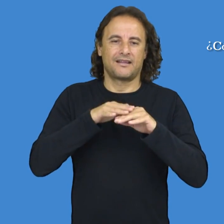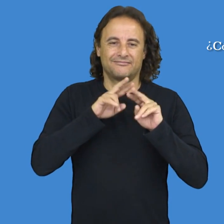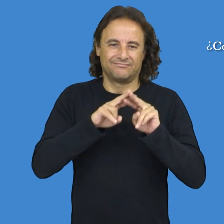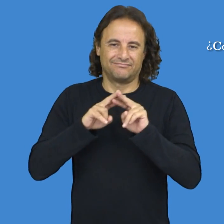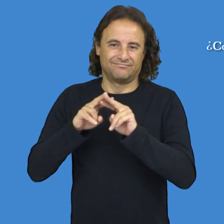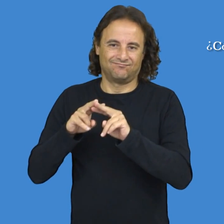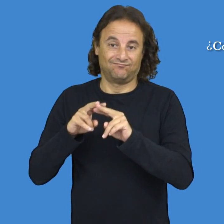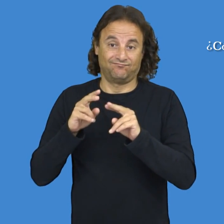revisar